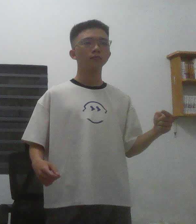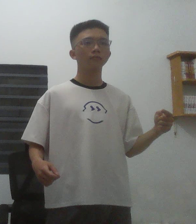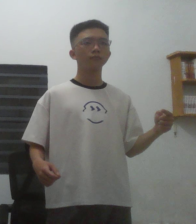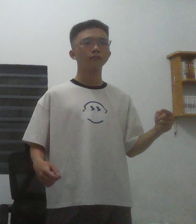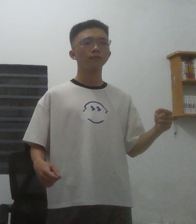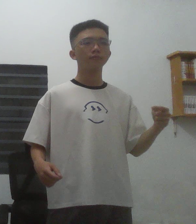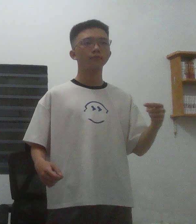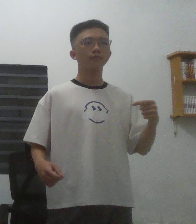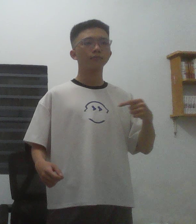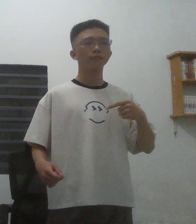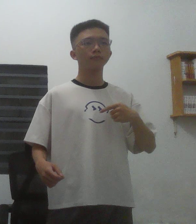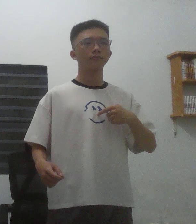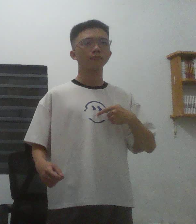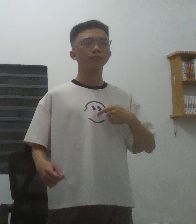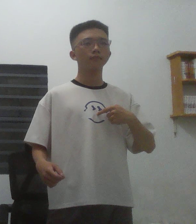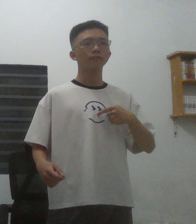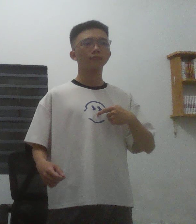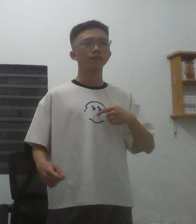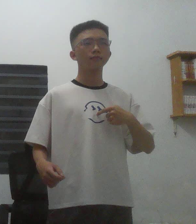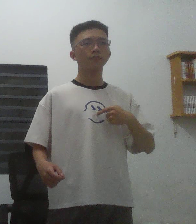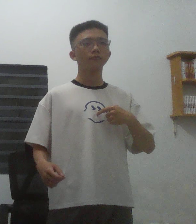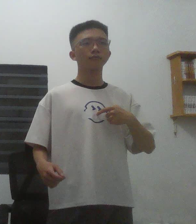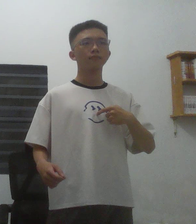toi